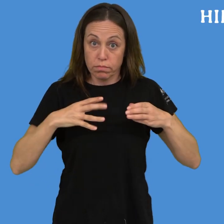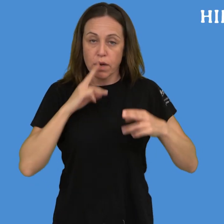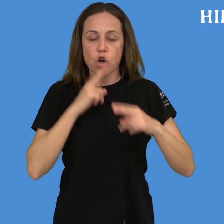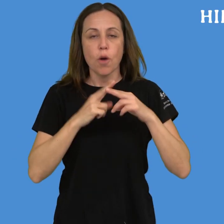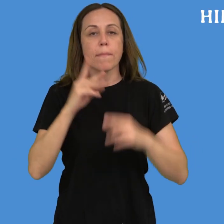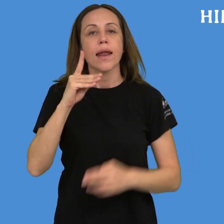nombre